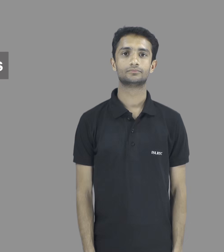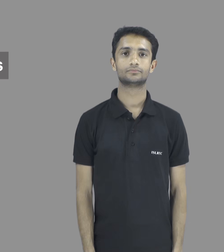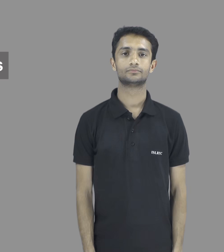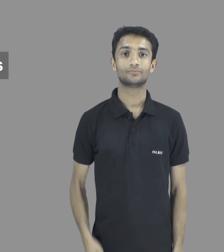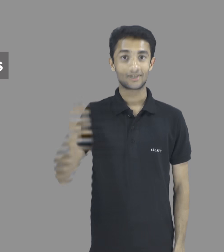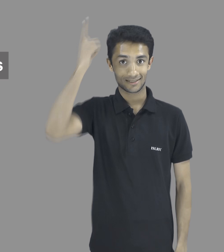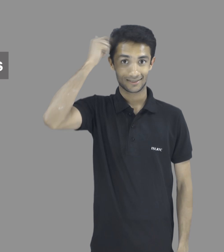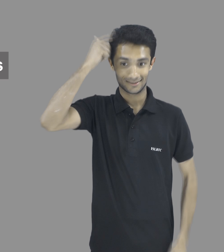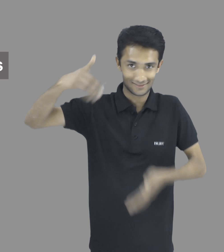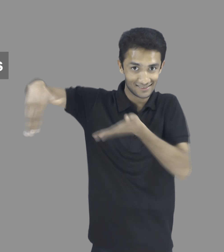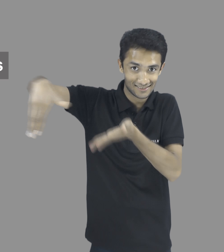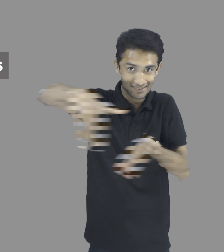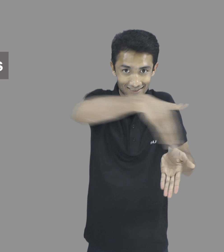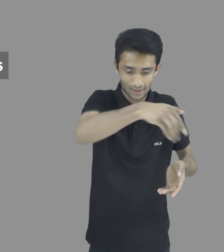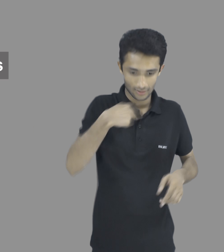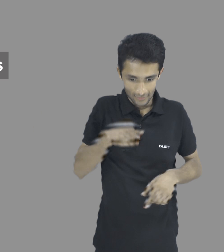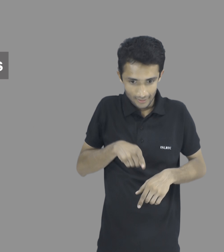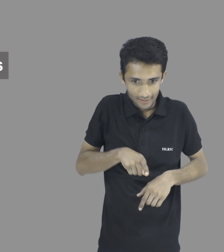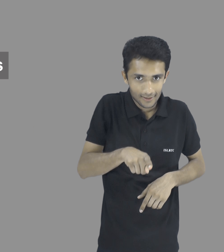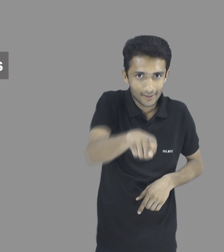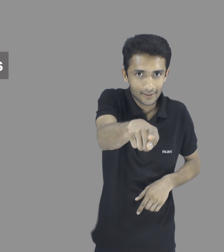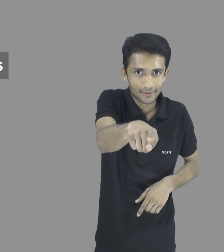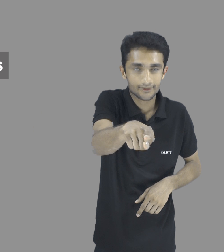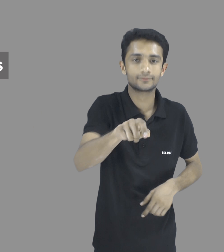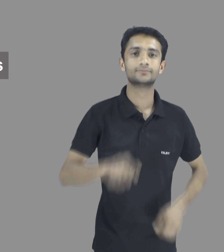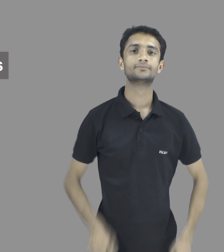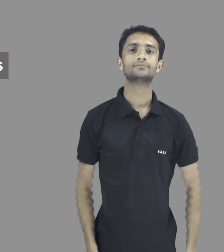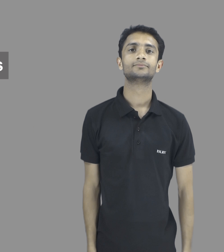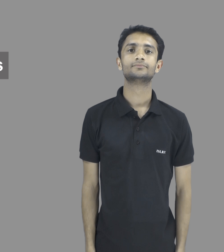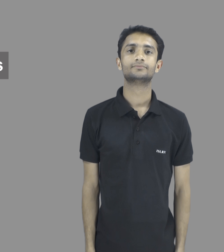Across